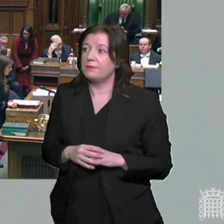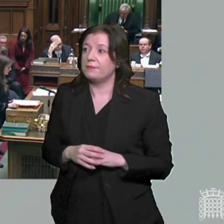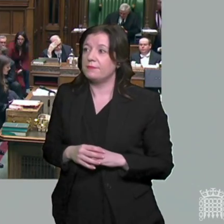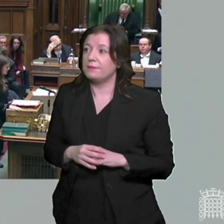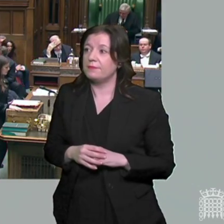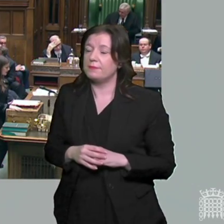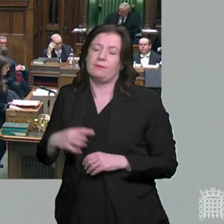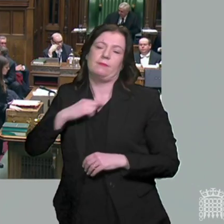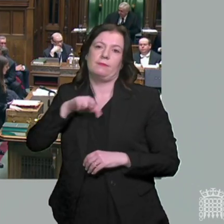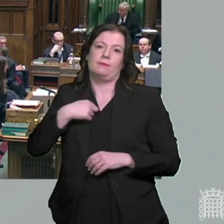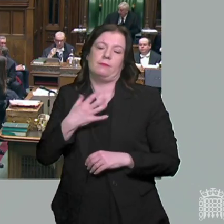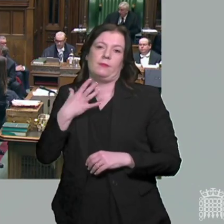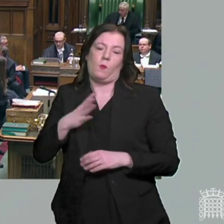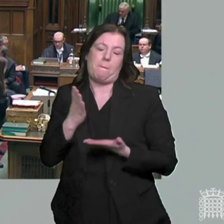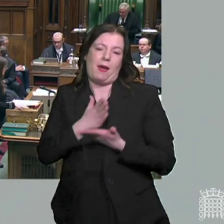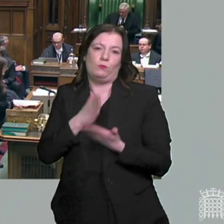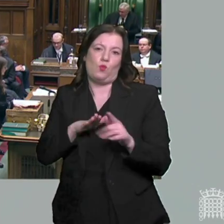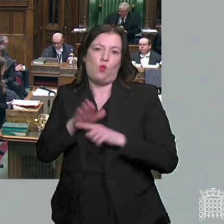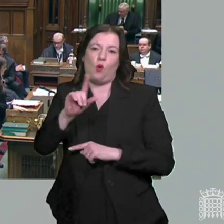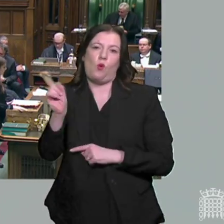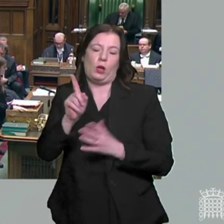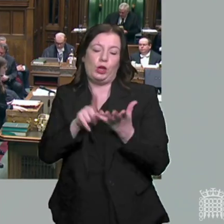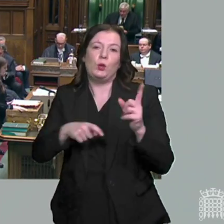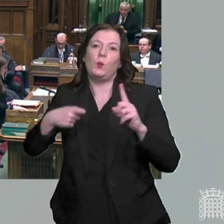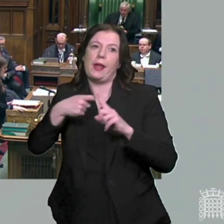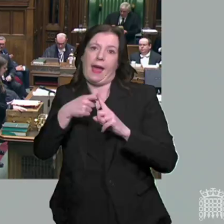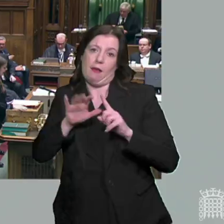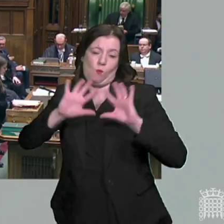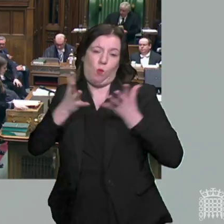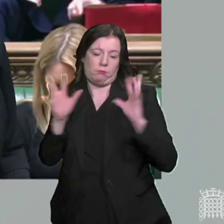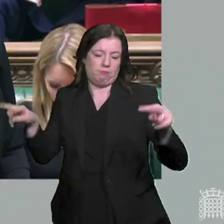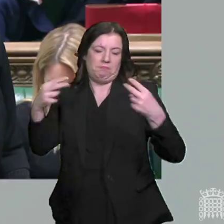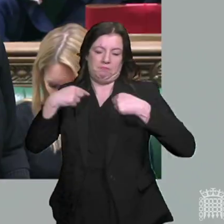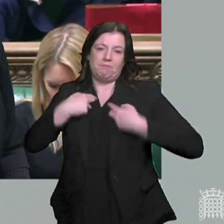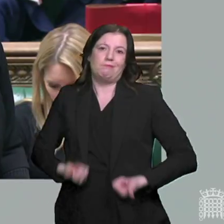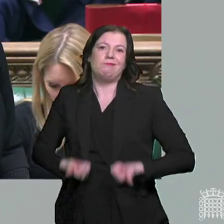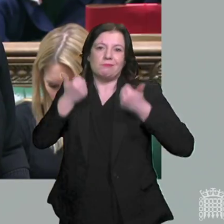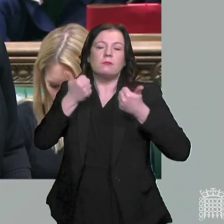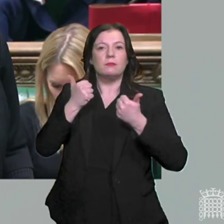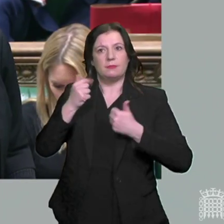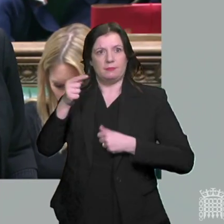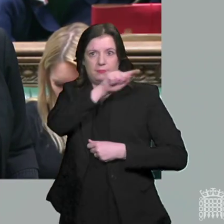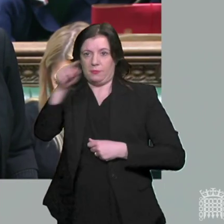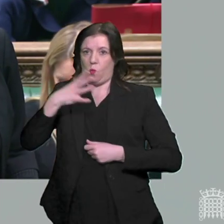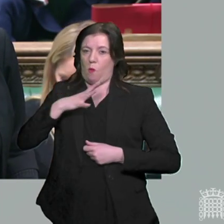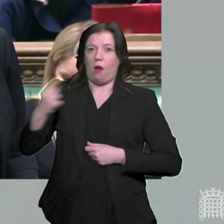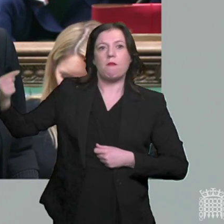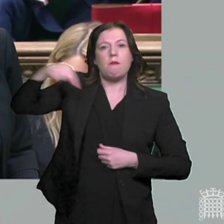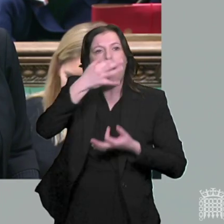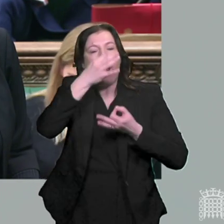We are committed to making the UK the most attractive place for innovation and businesses to start and grow.